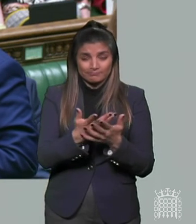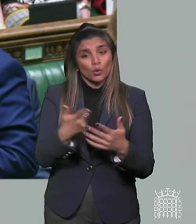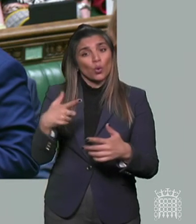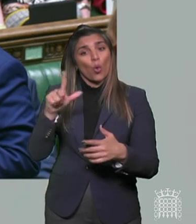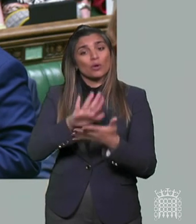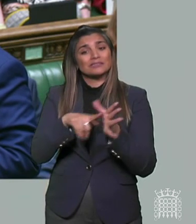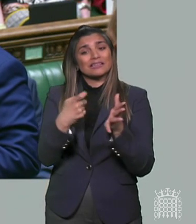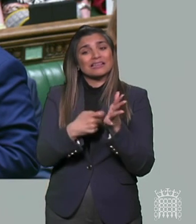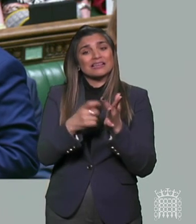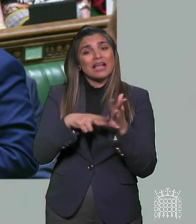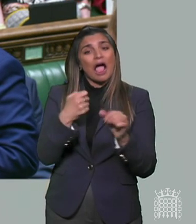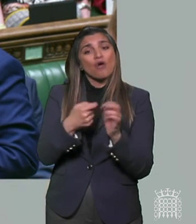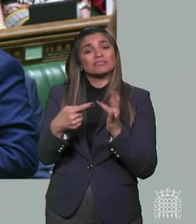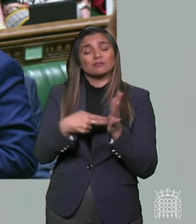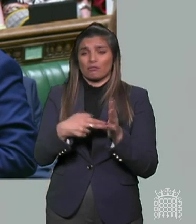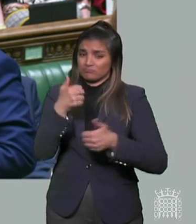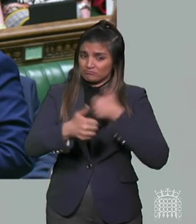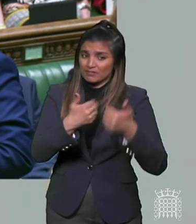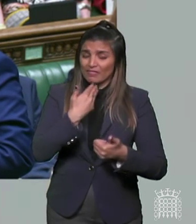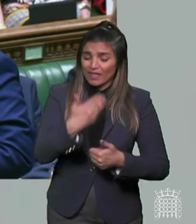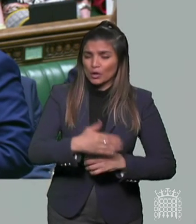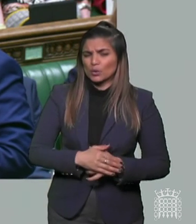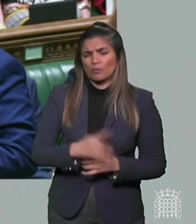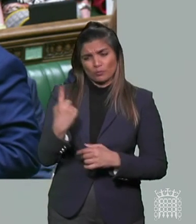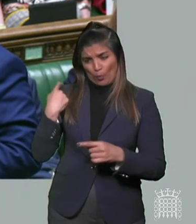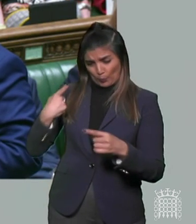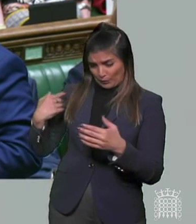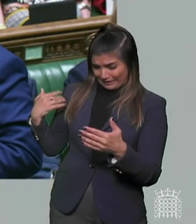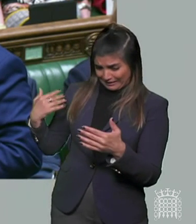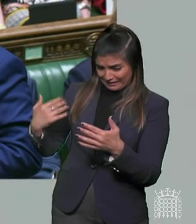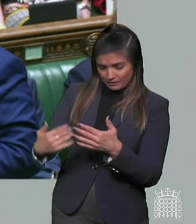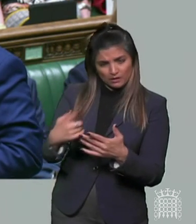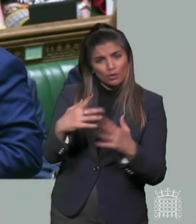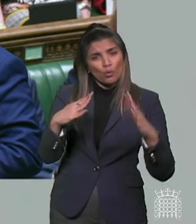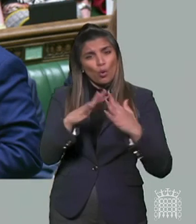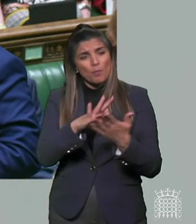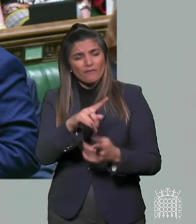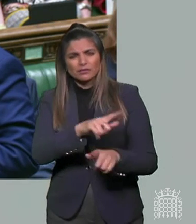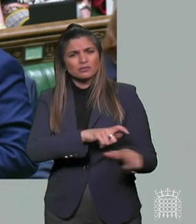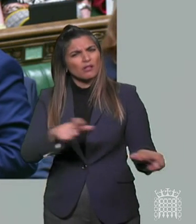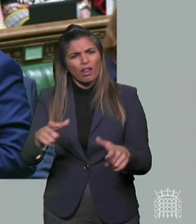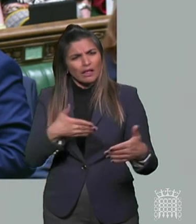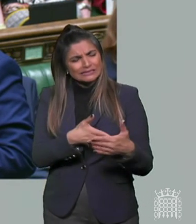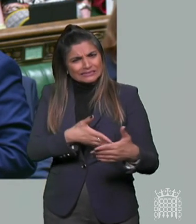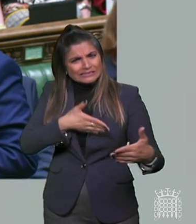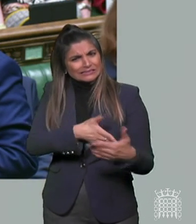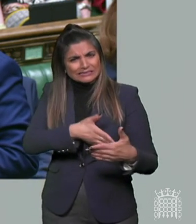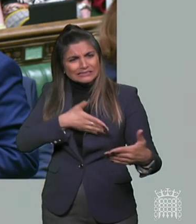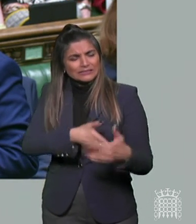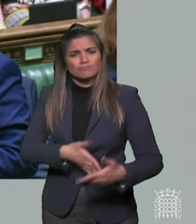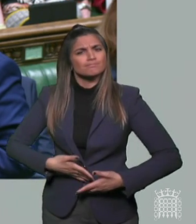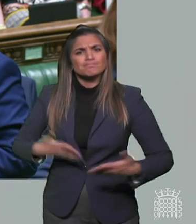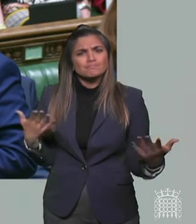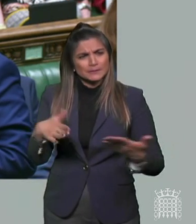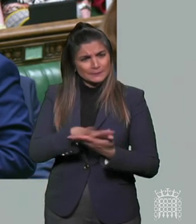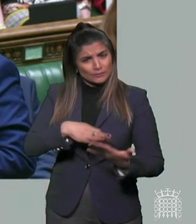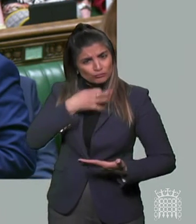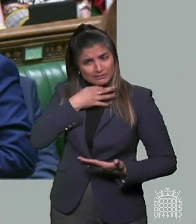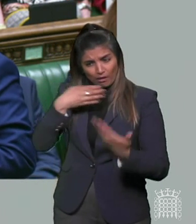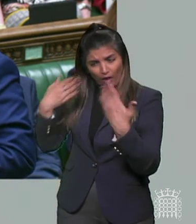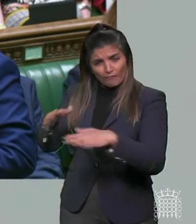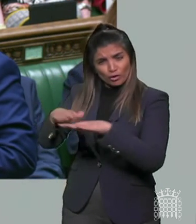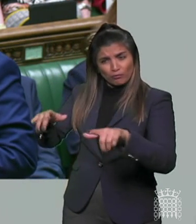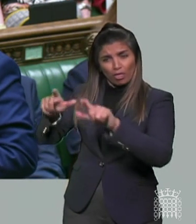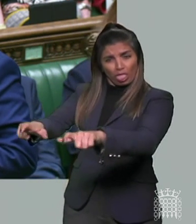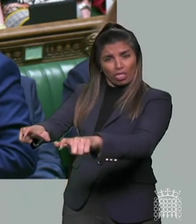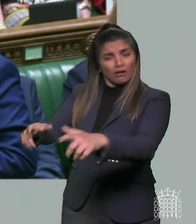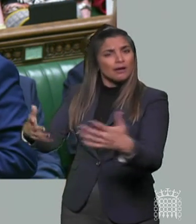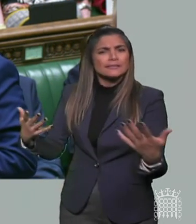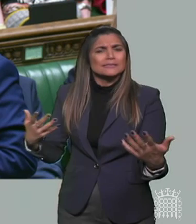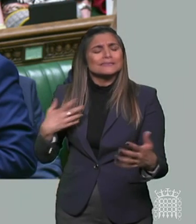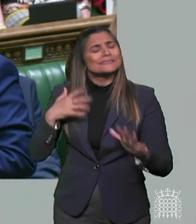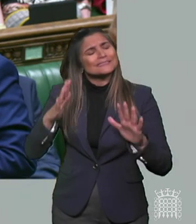in particular for his efforts—but a week on, the Home Office is still proving to be the only obstacle in the way, and it risks leaving these children stranded.